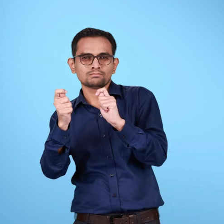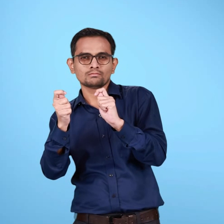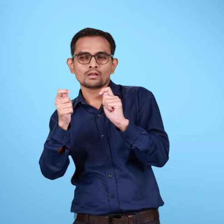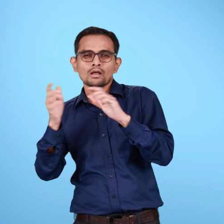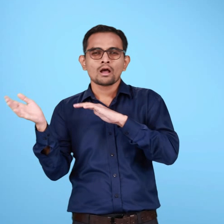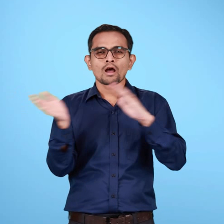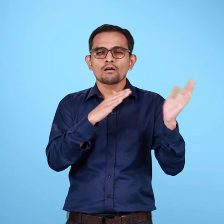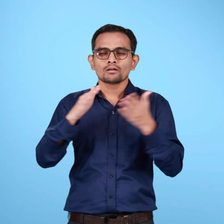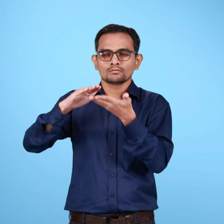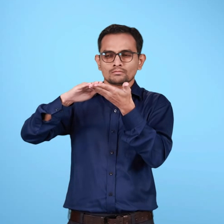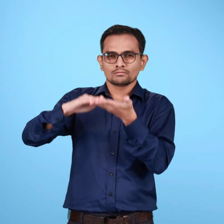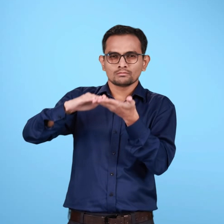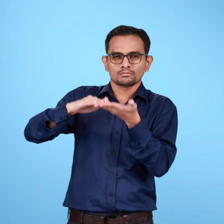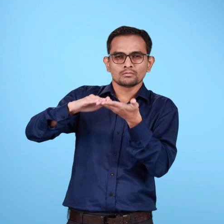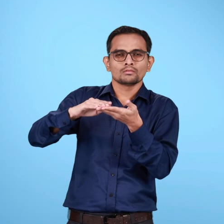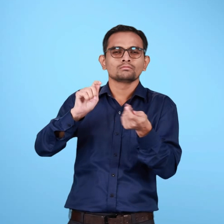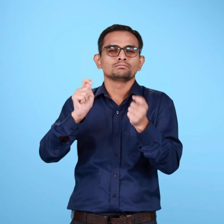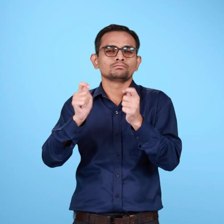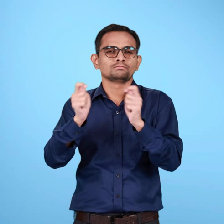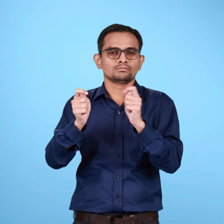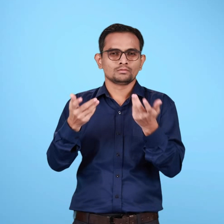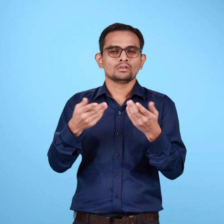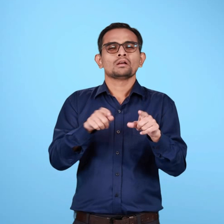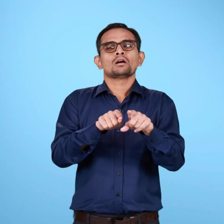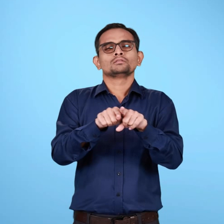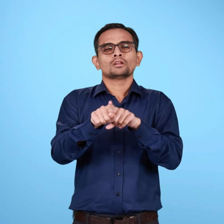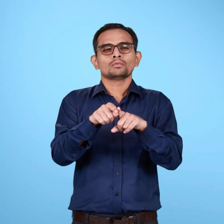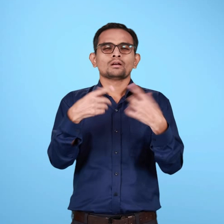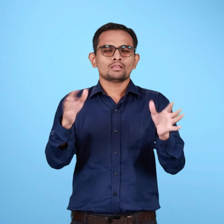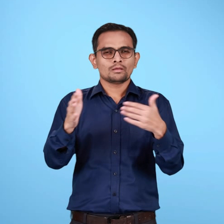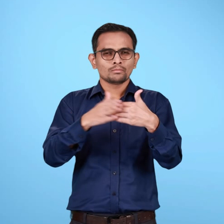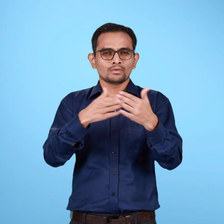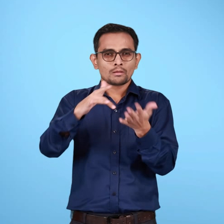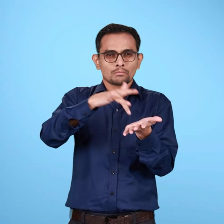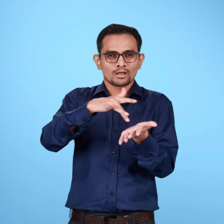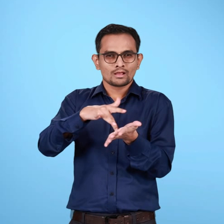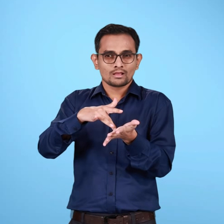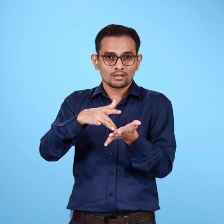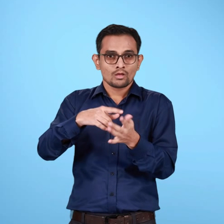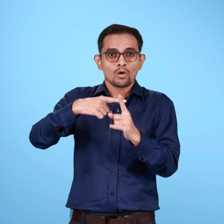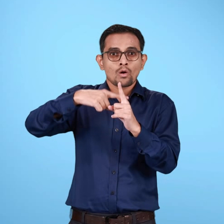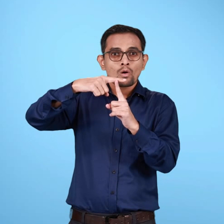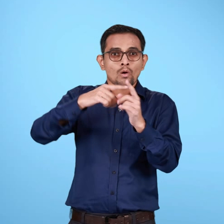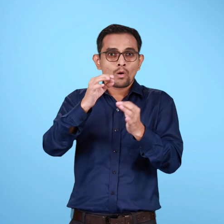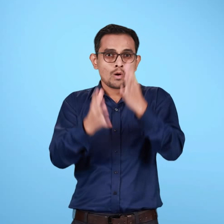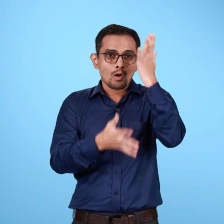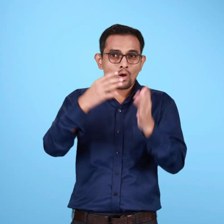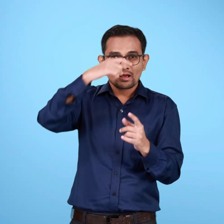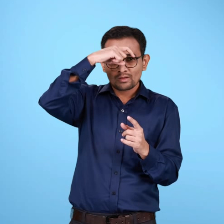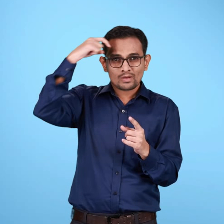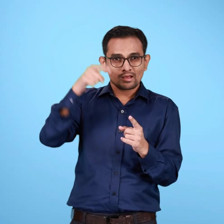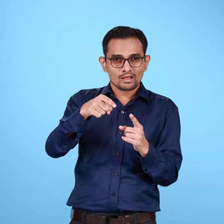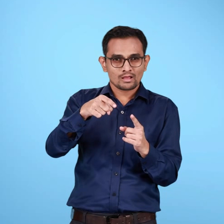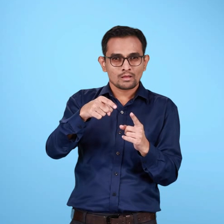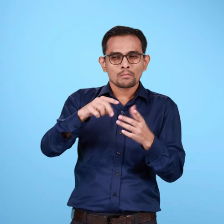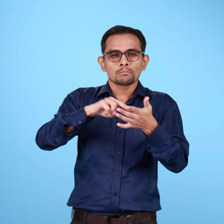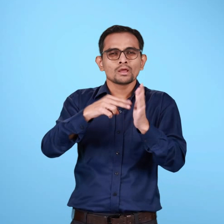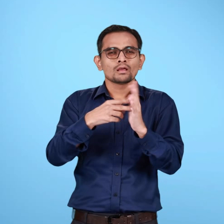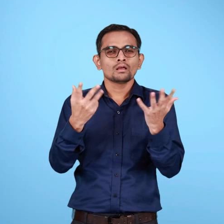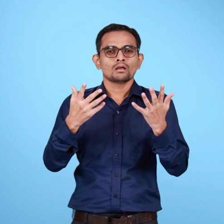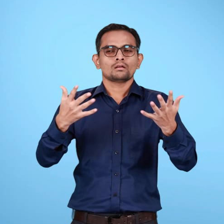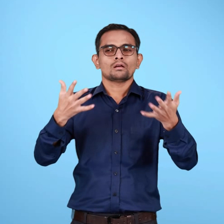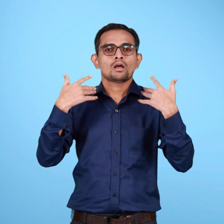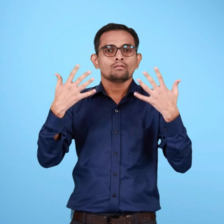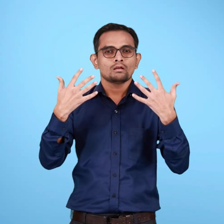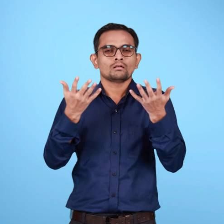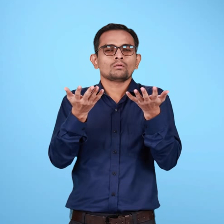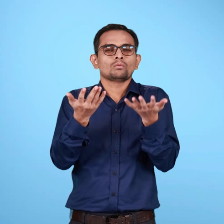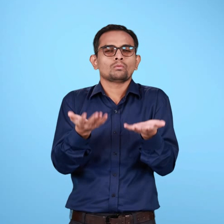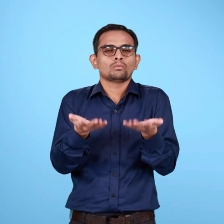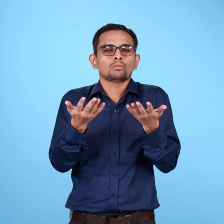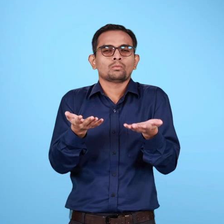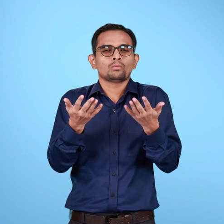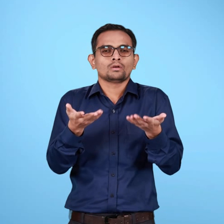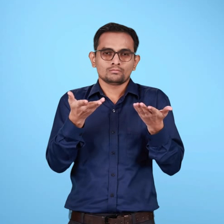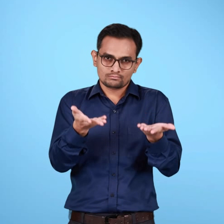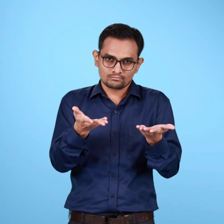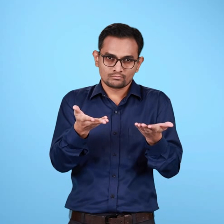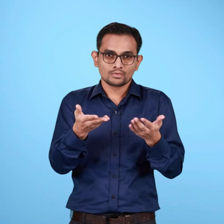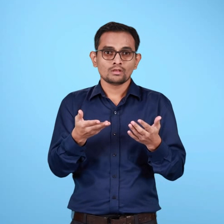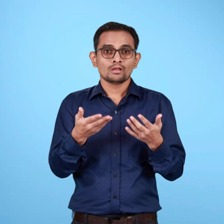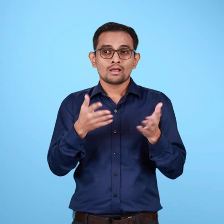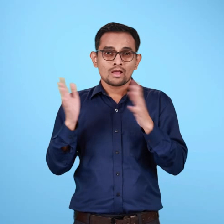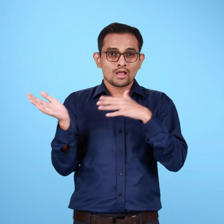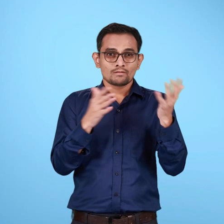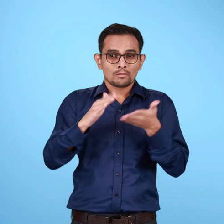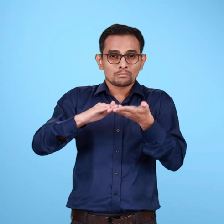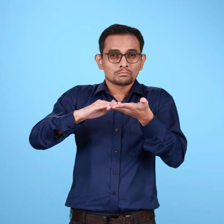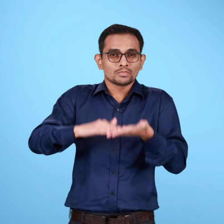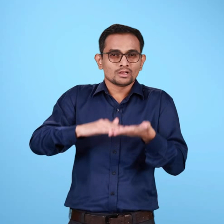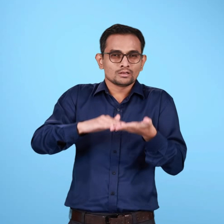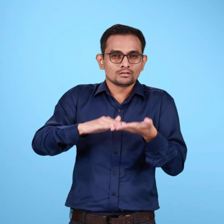This creates a low-pressure area. In areas having lower temperature, the air is cold. It is therefore heavy. Heavy air sinks and creates